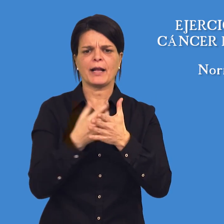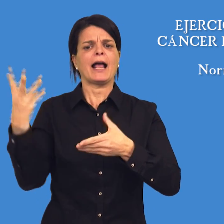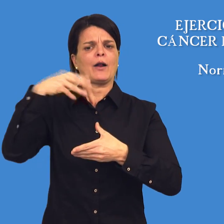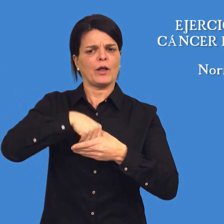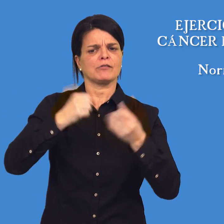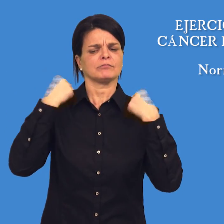dentro